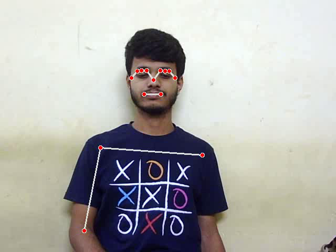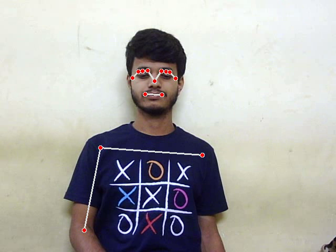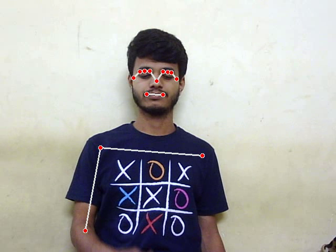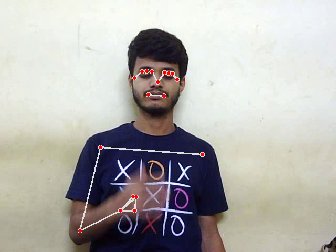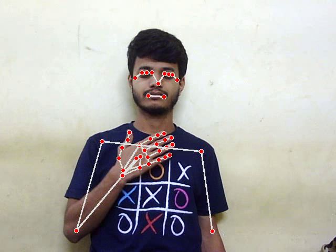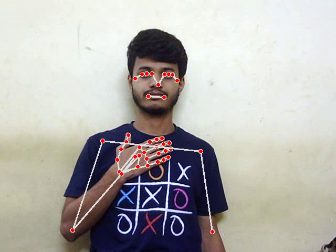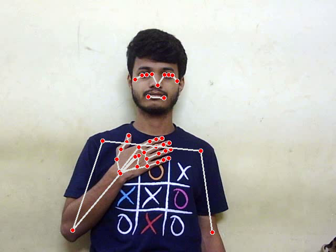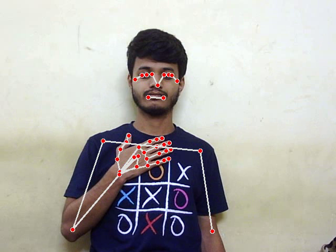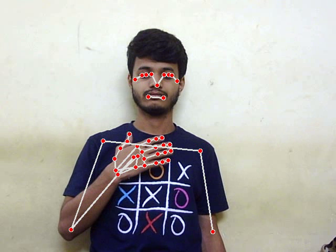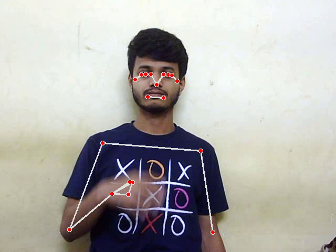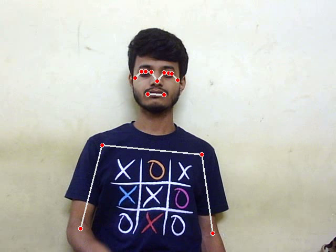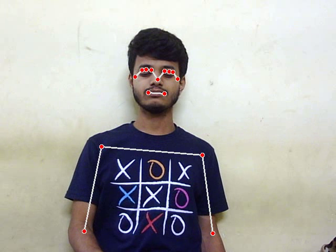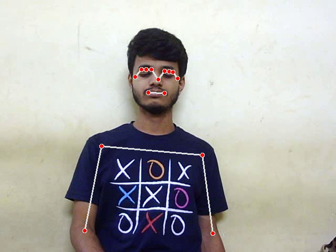my